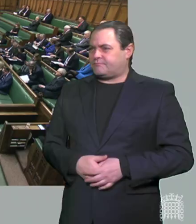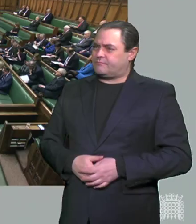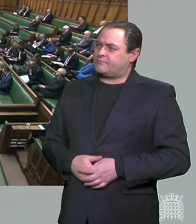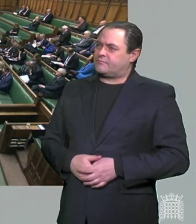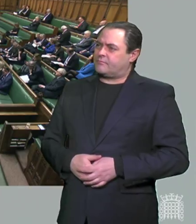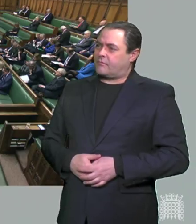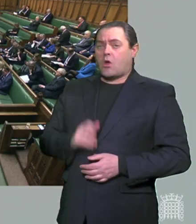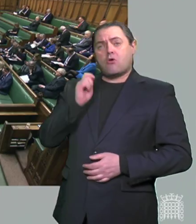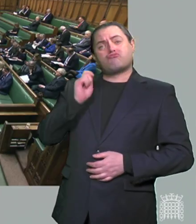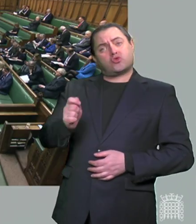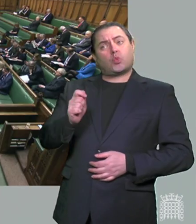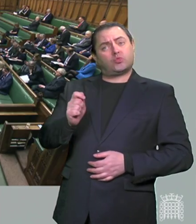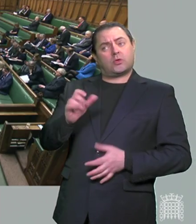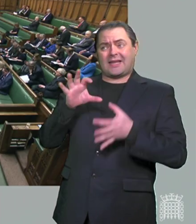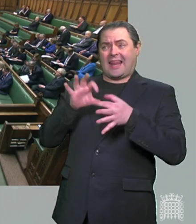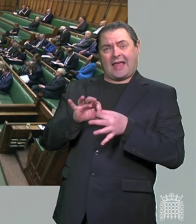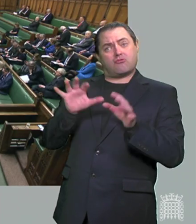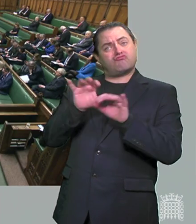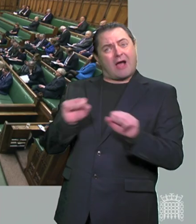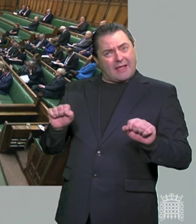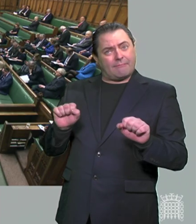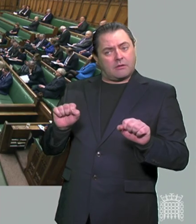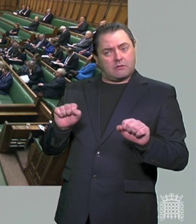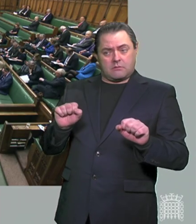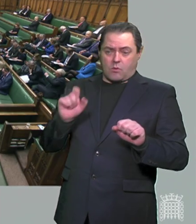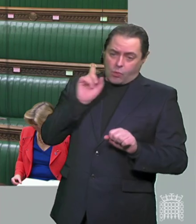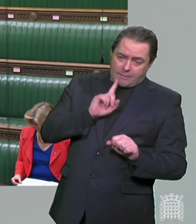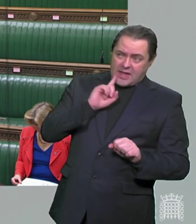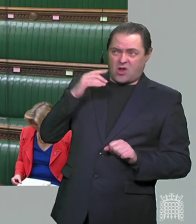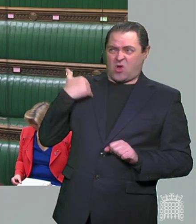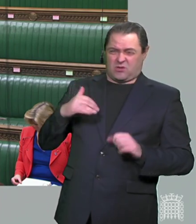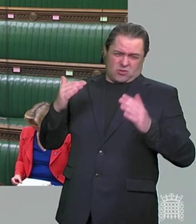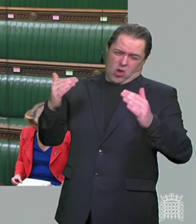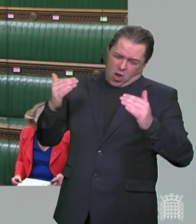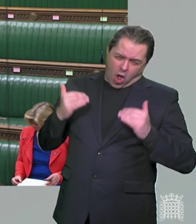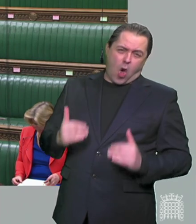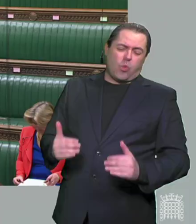Prosecution rates for the appalling crime of rape against women and girls have been too low across the country.